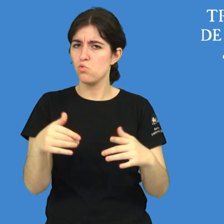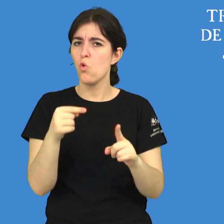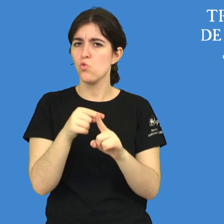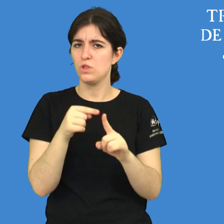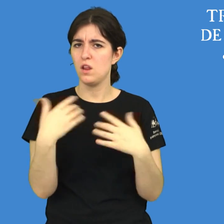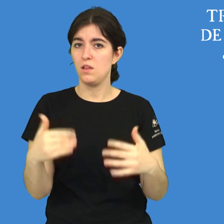usar